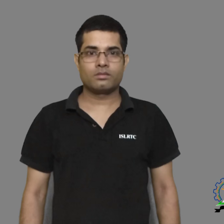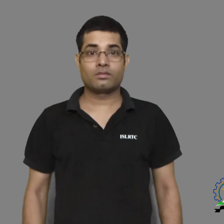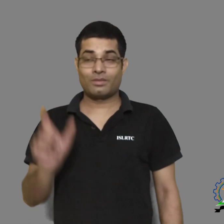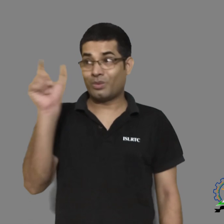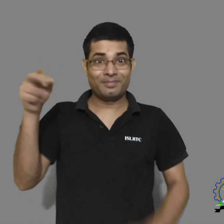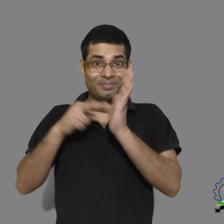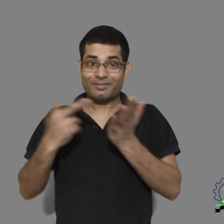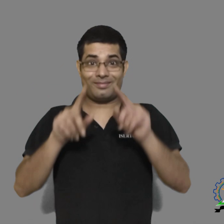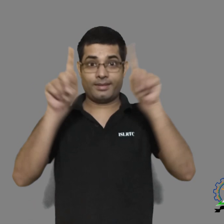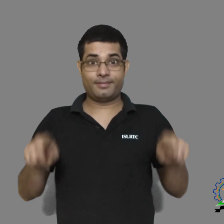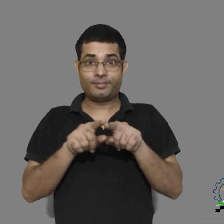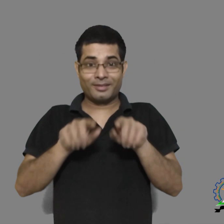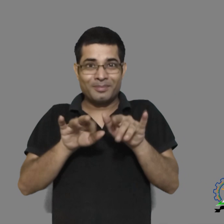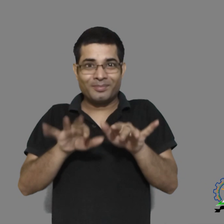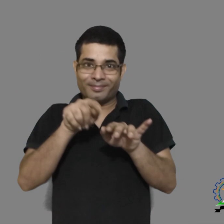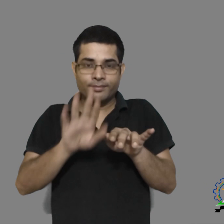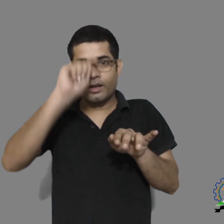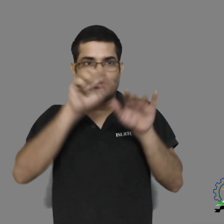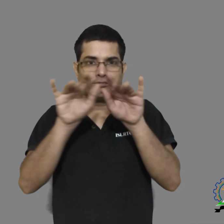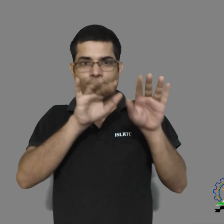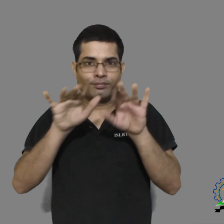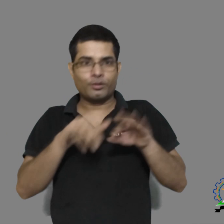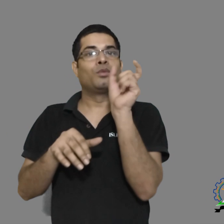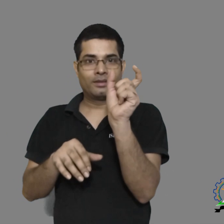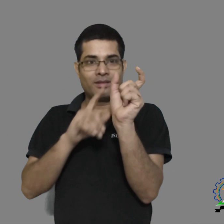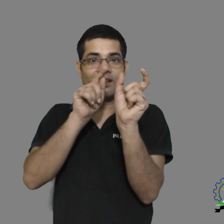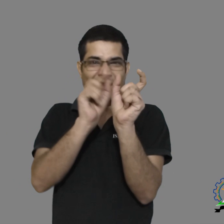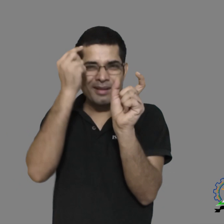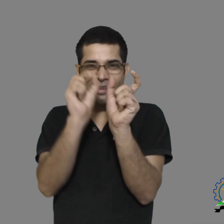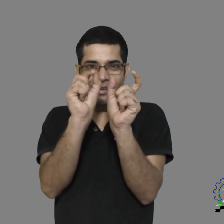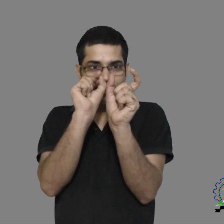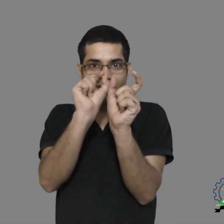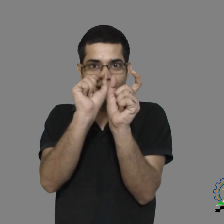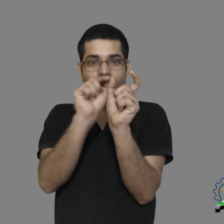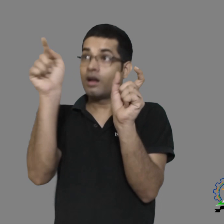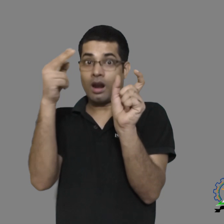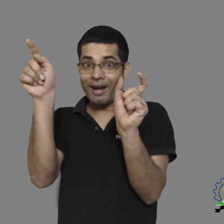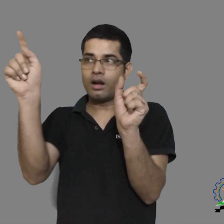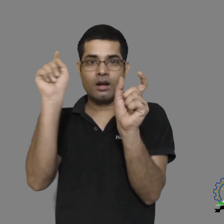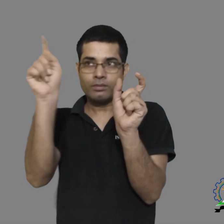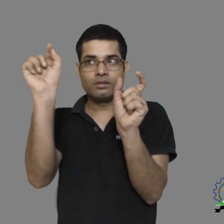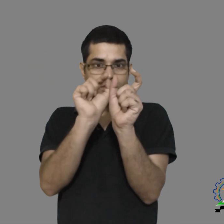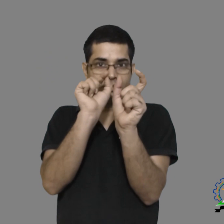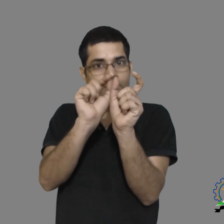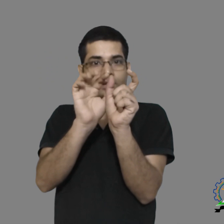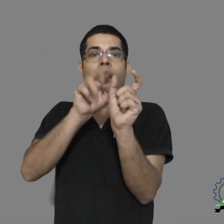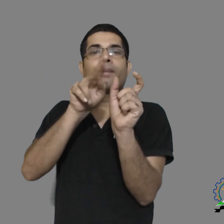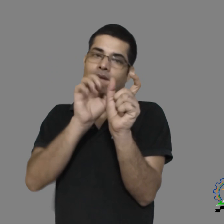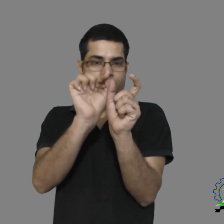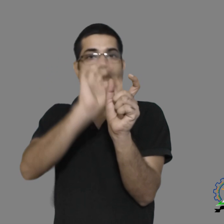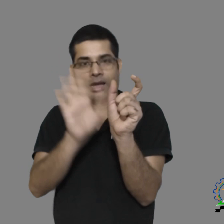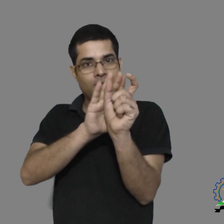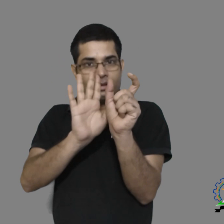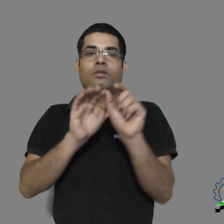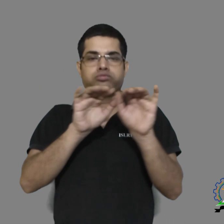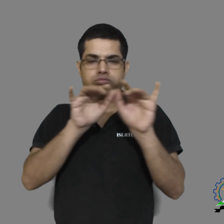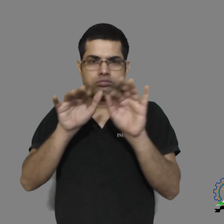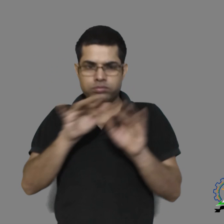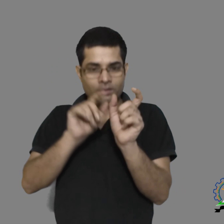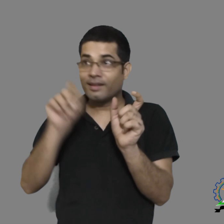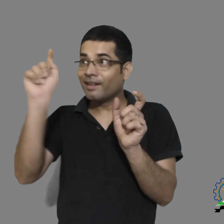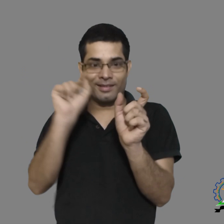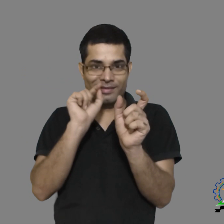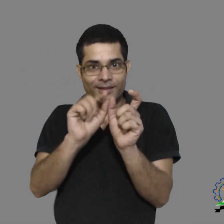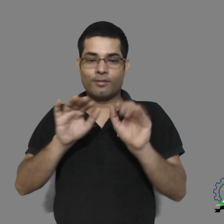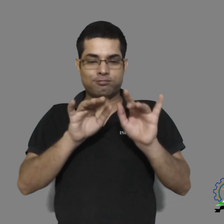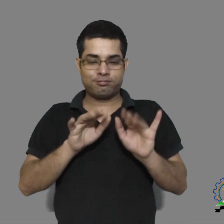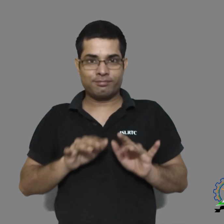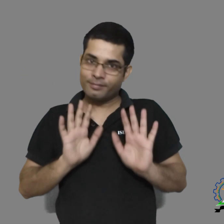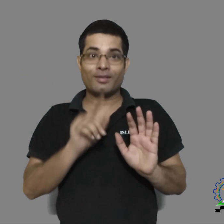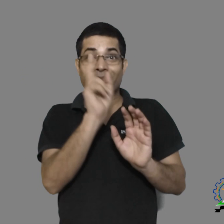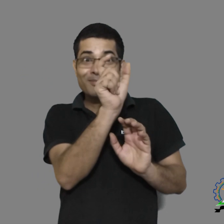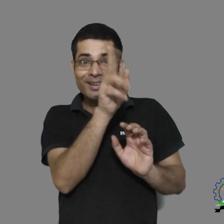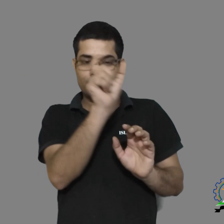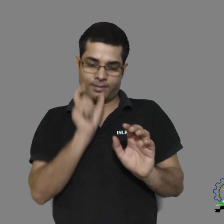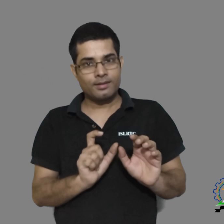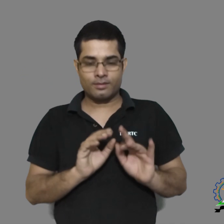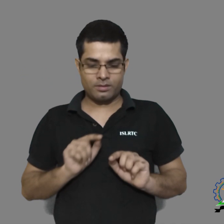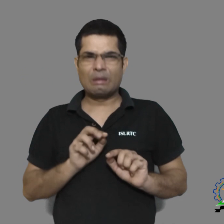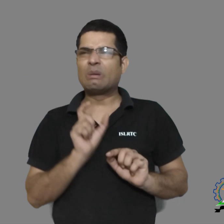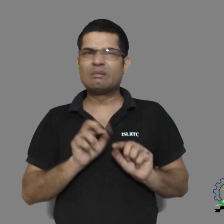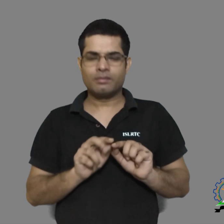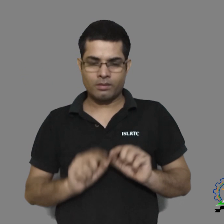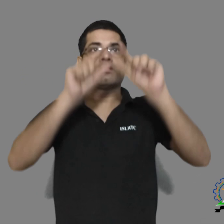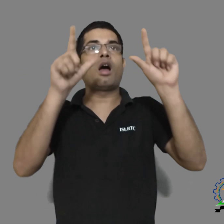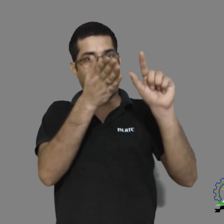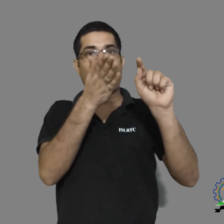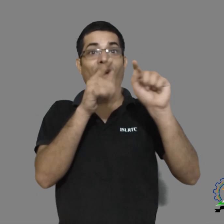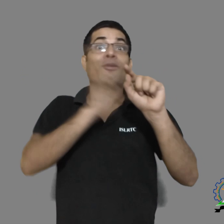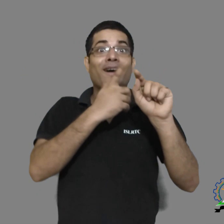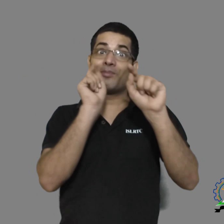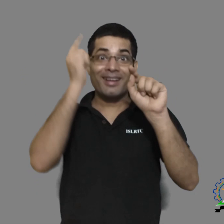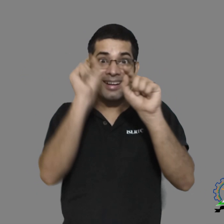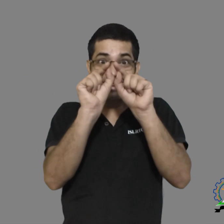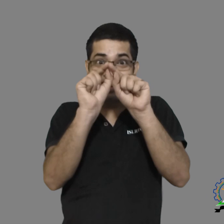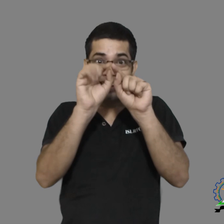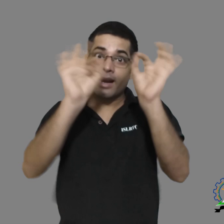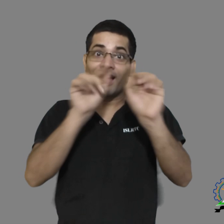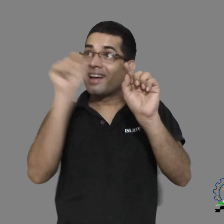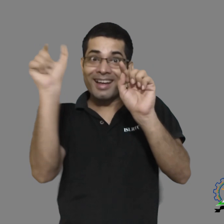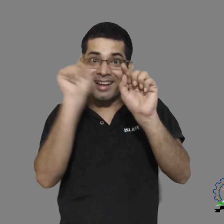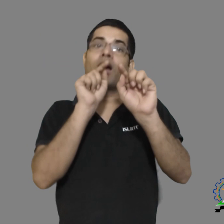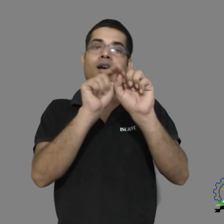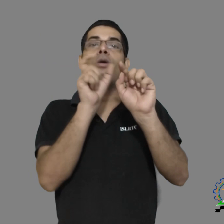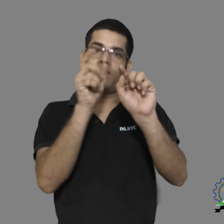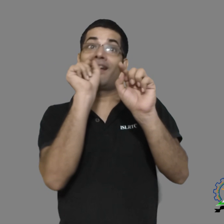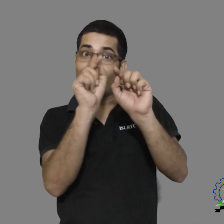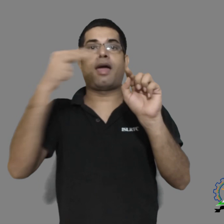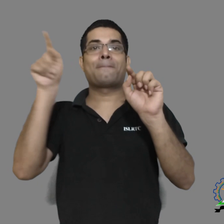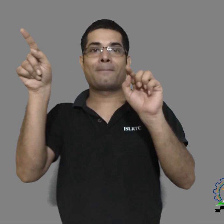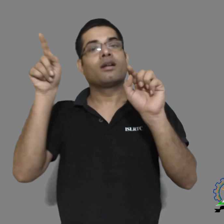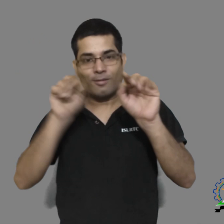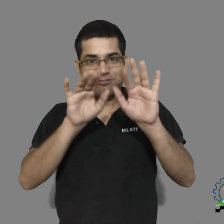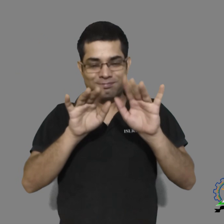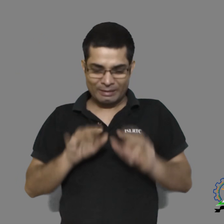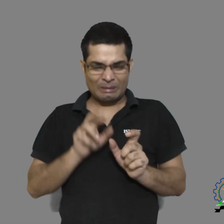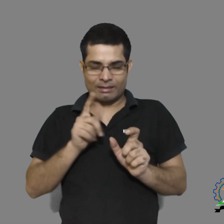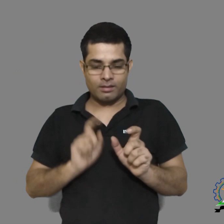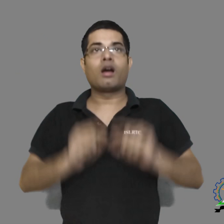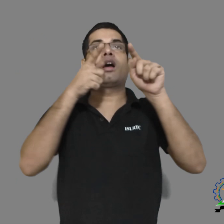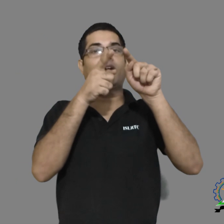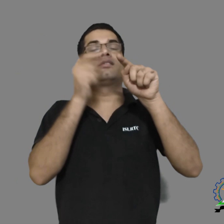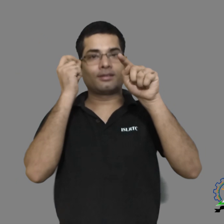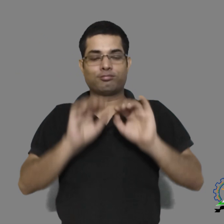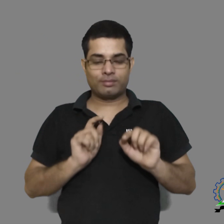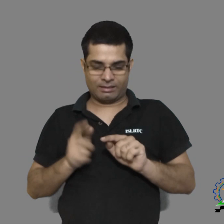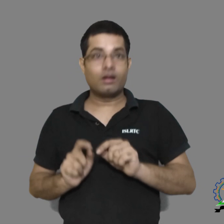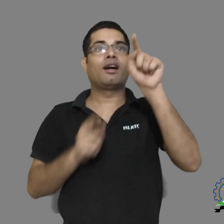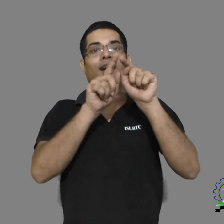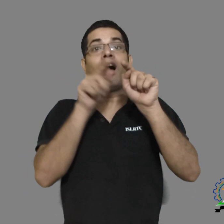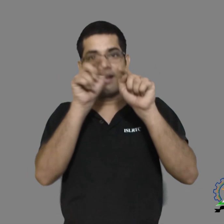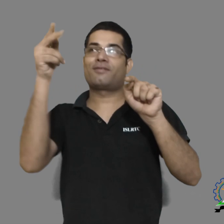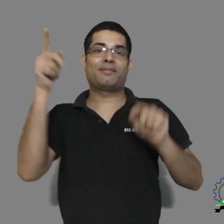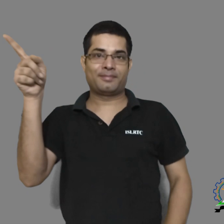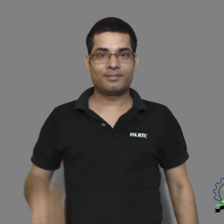Mark Entry